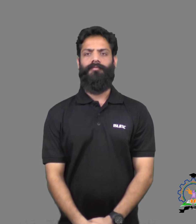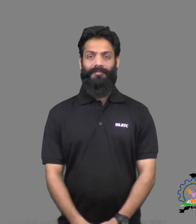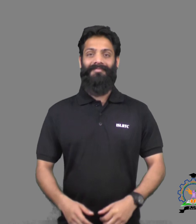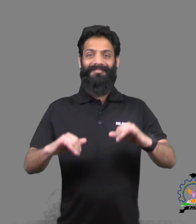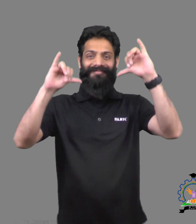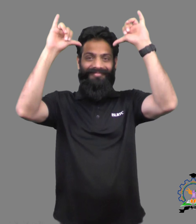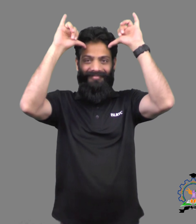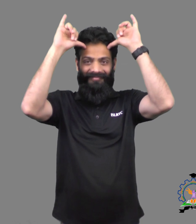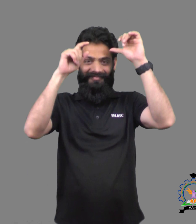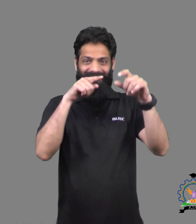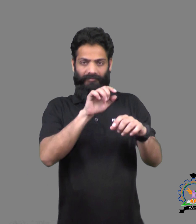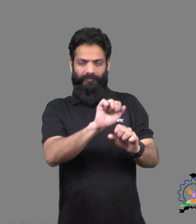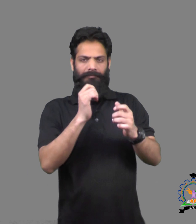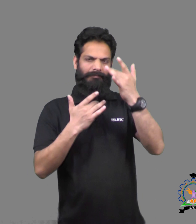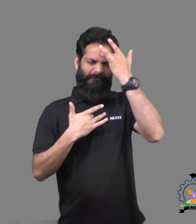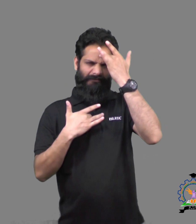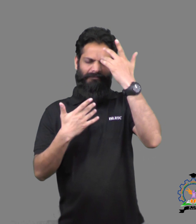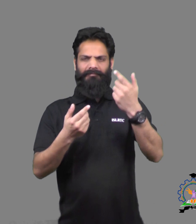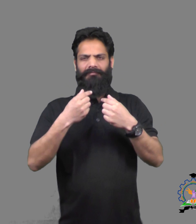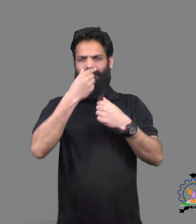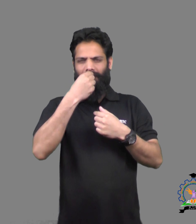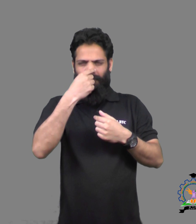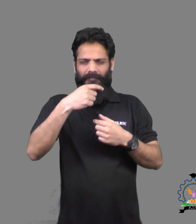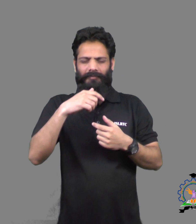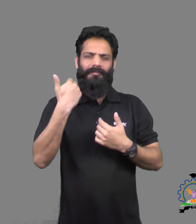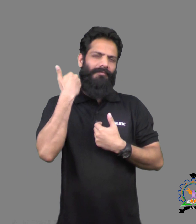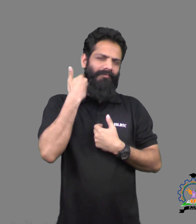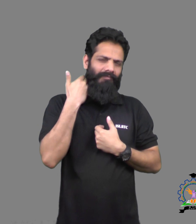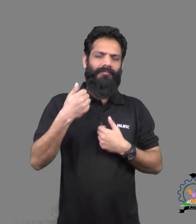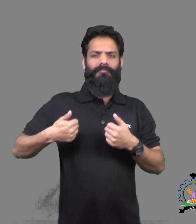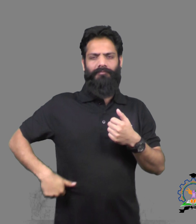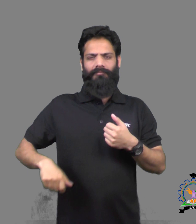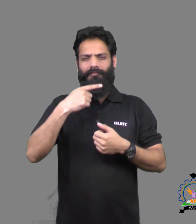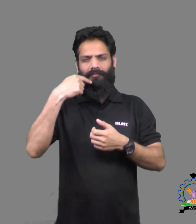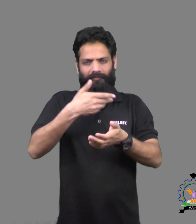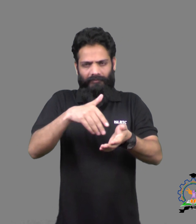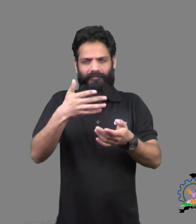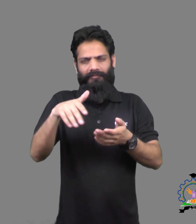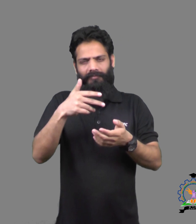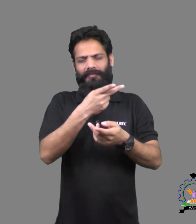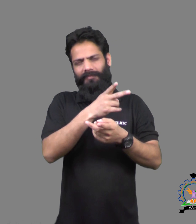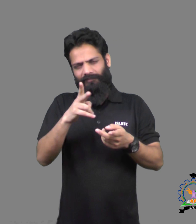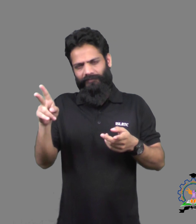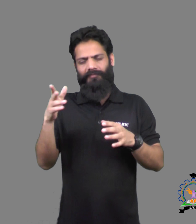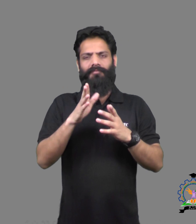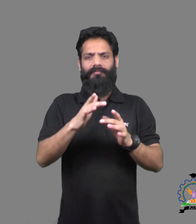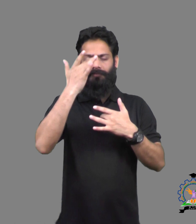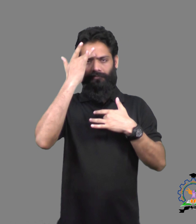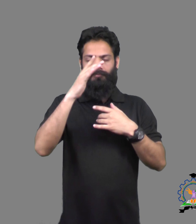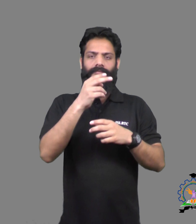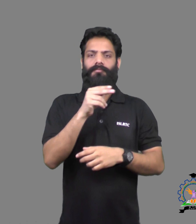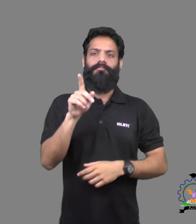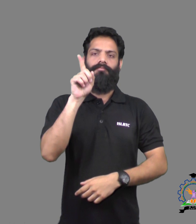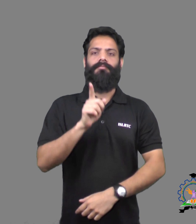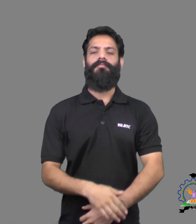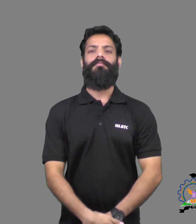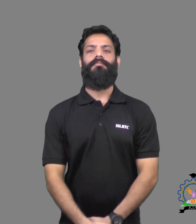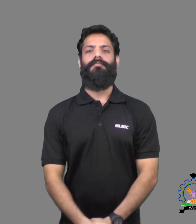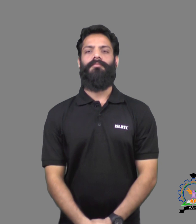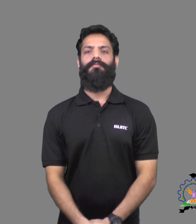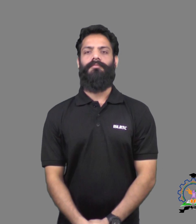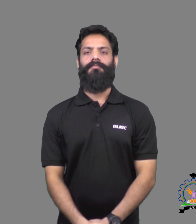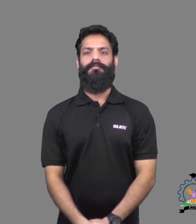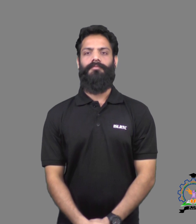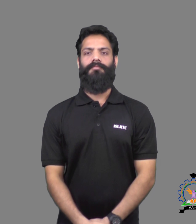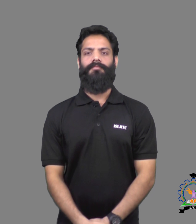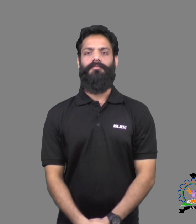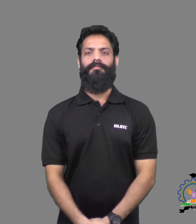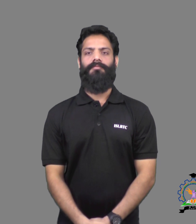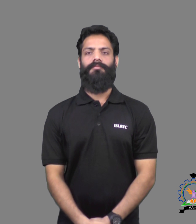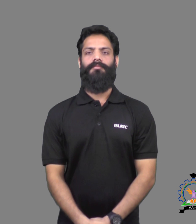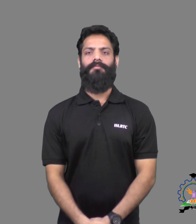Mucosal Disease